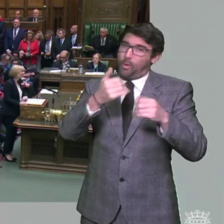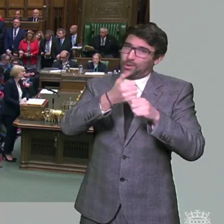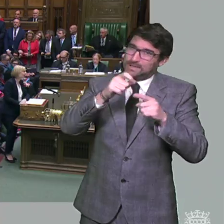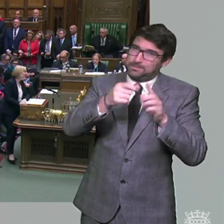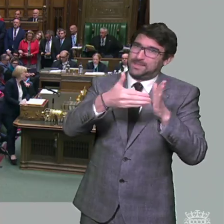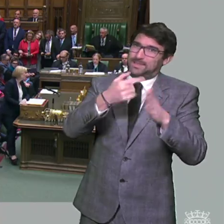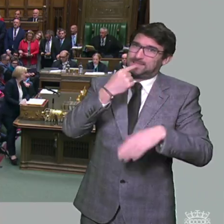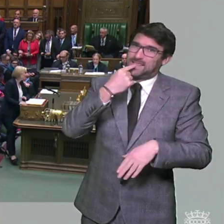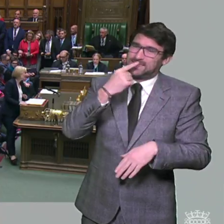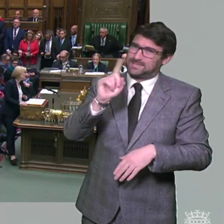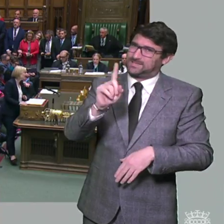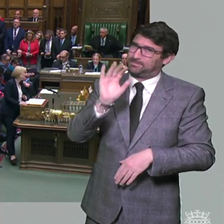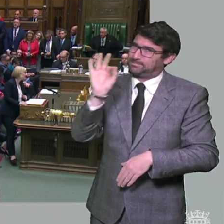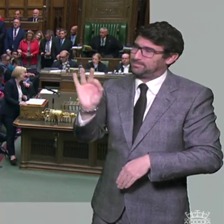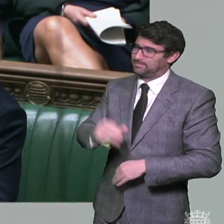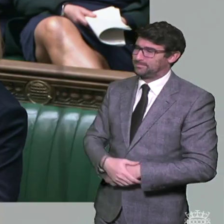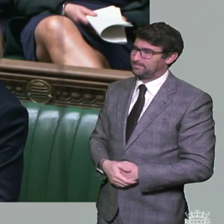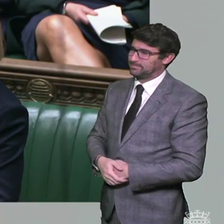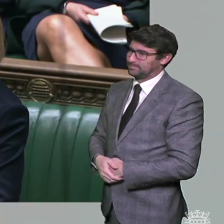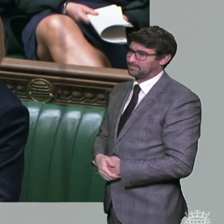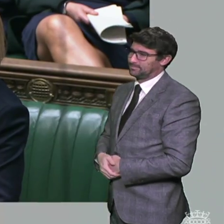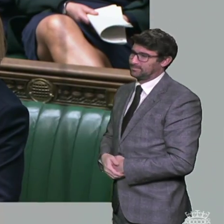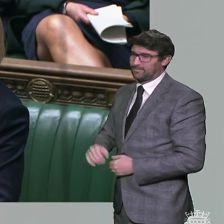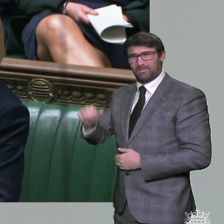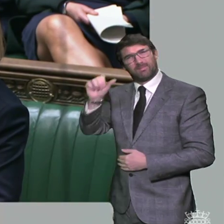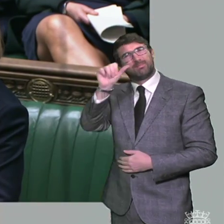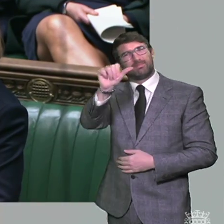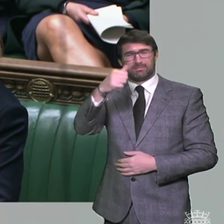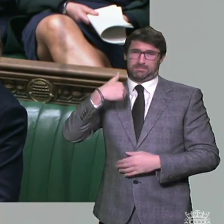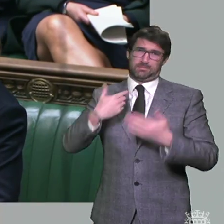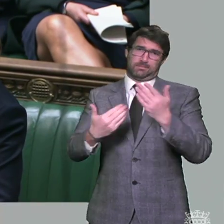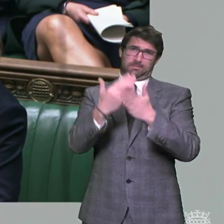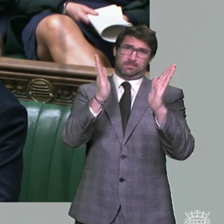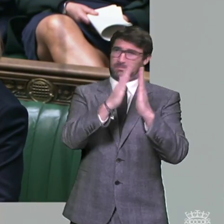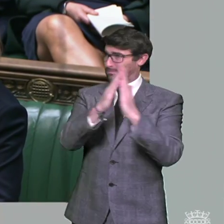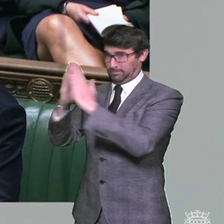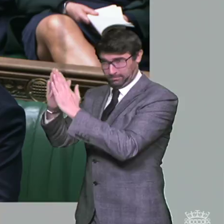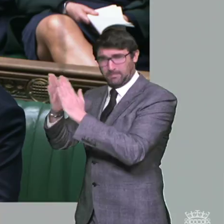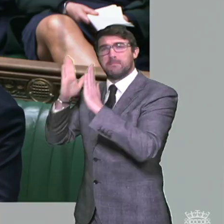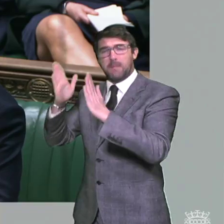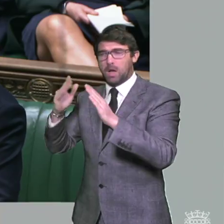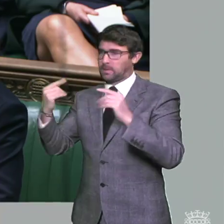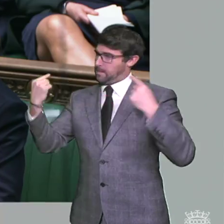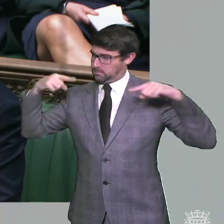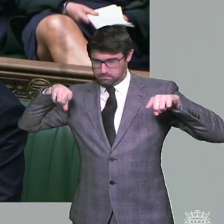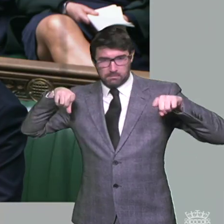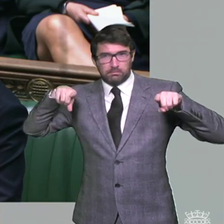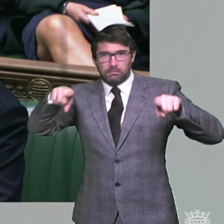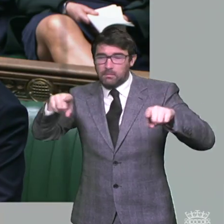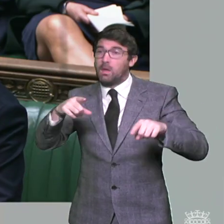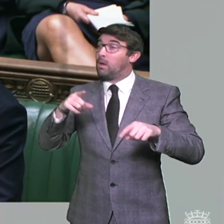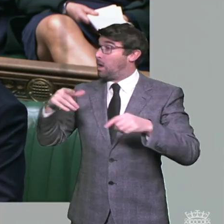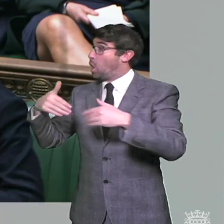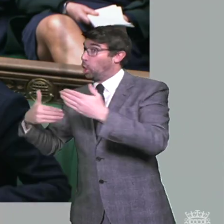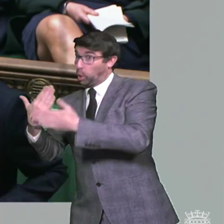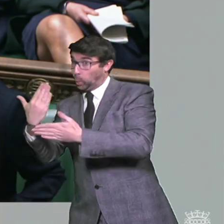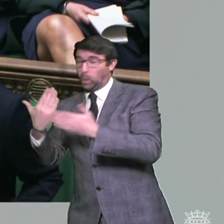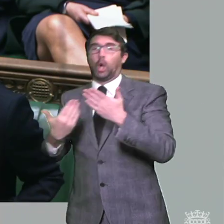My honourable Friend is absolutely right. When we build new houses, we need to make sure there are GP surgeries, schools and infrastructure.